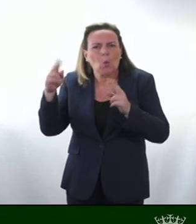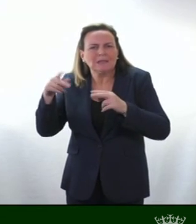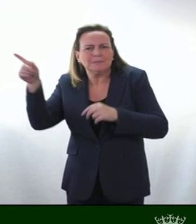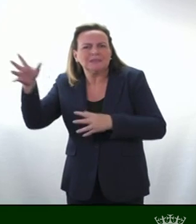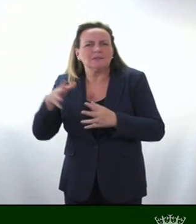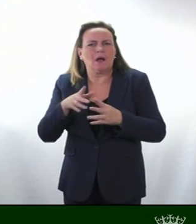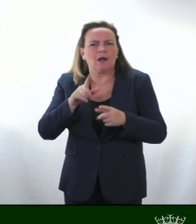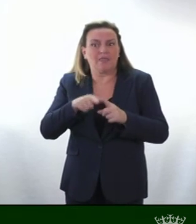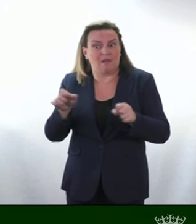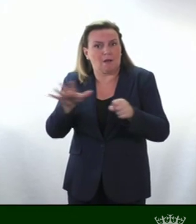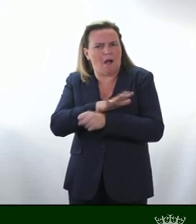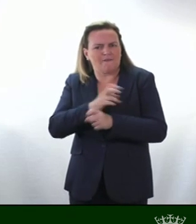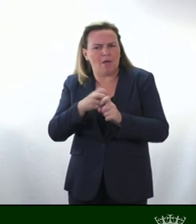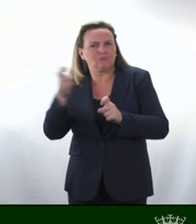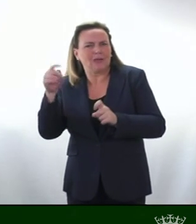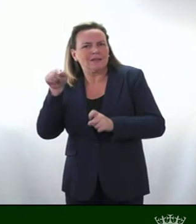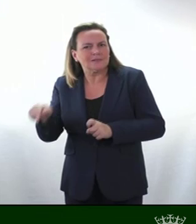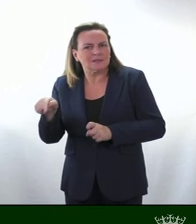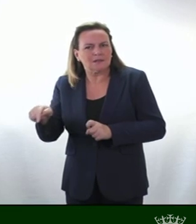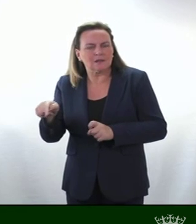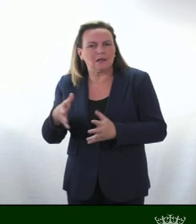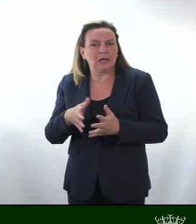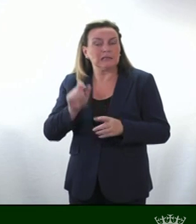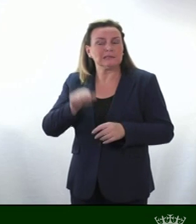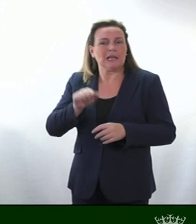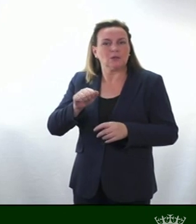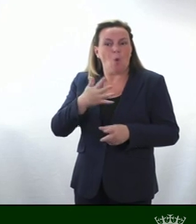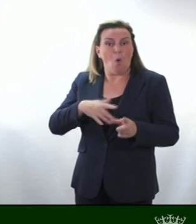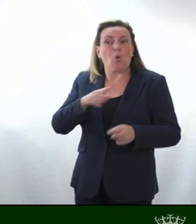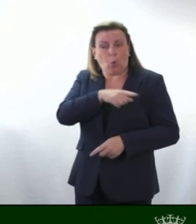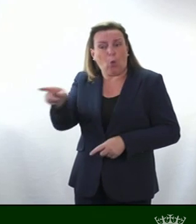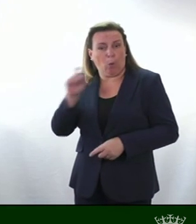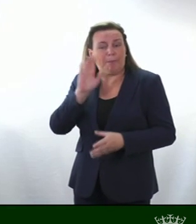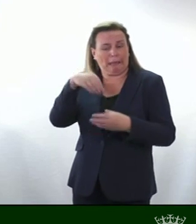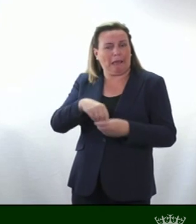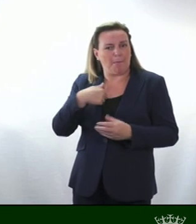Part of it covers Brexit—and, yes, by inference, everyone will be in the book.